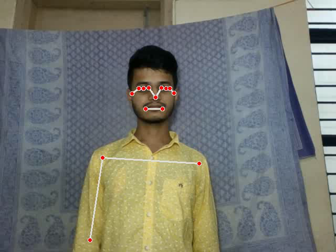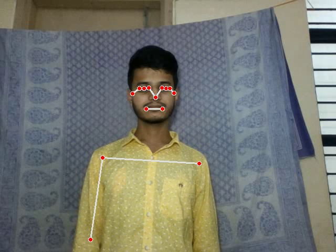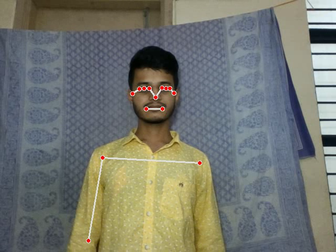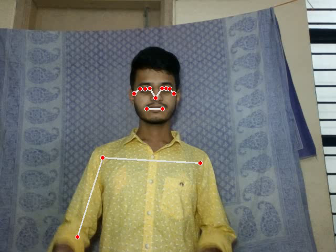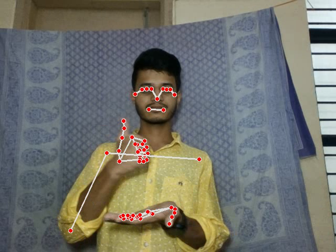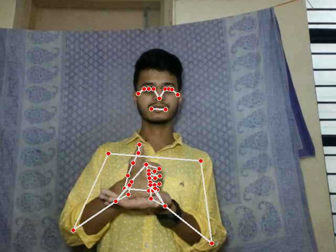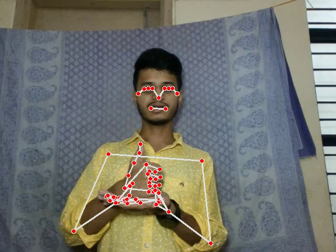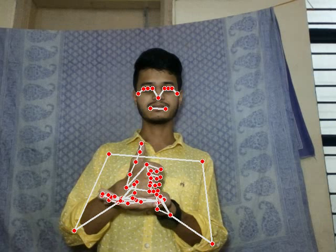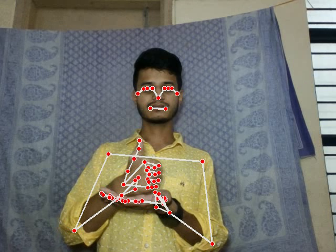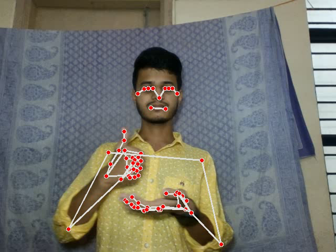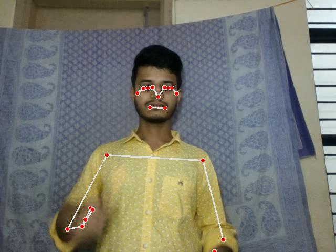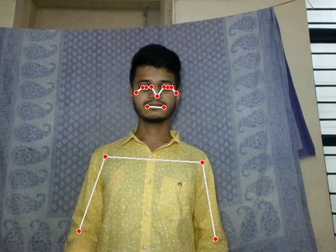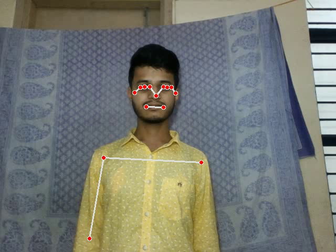help